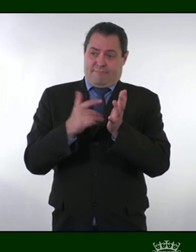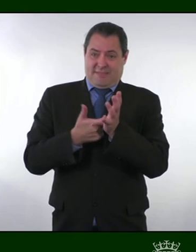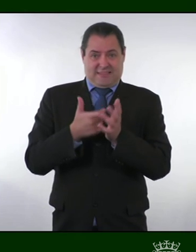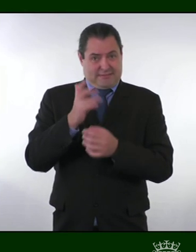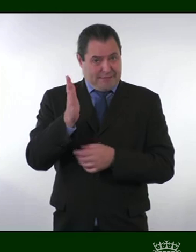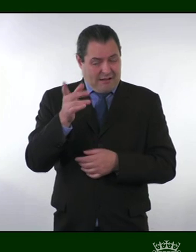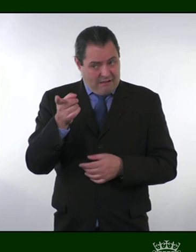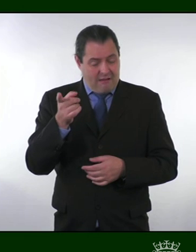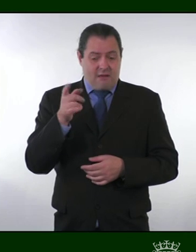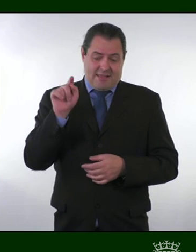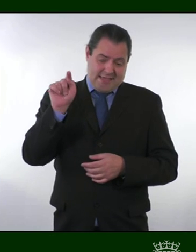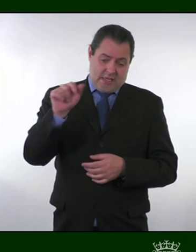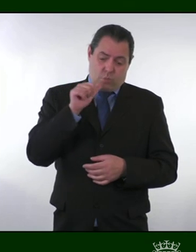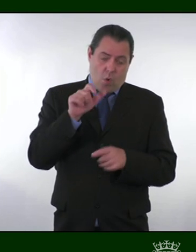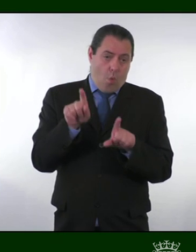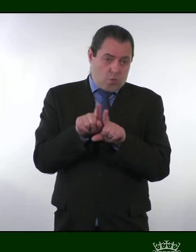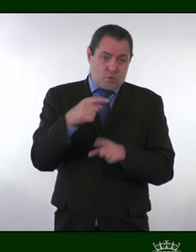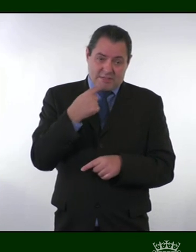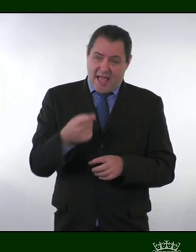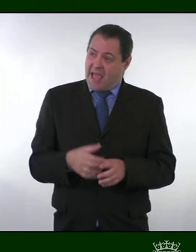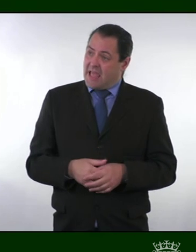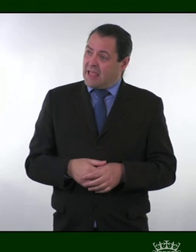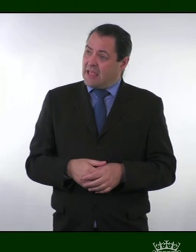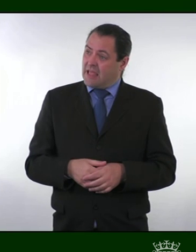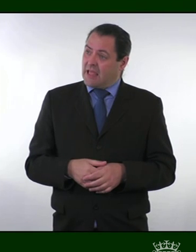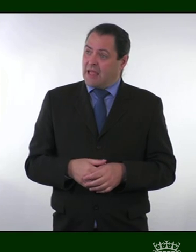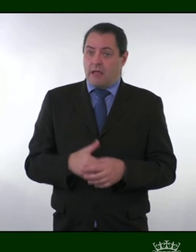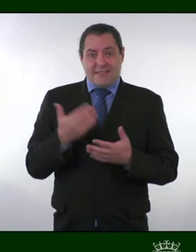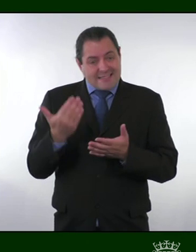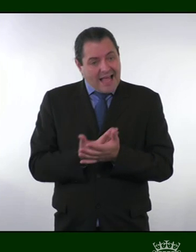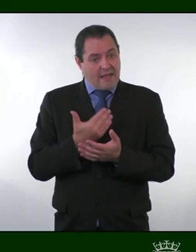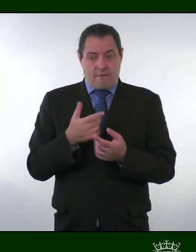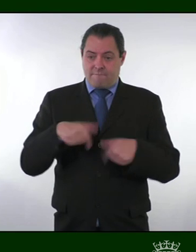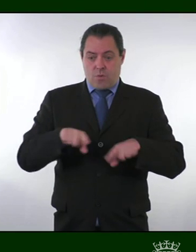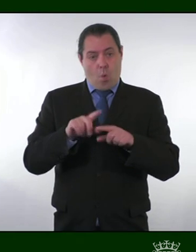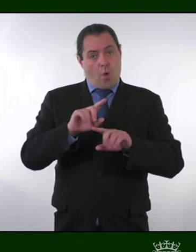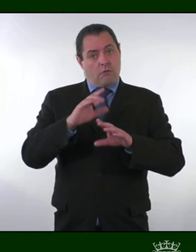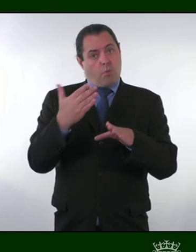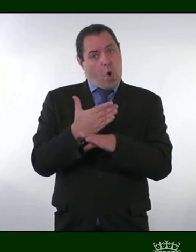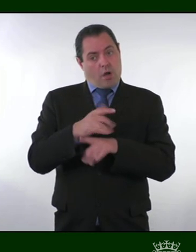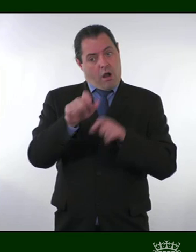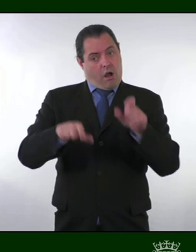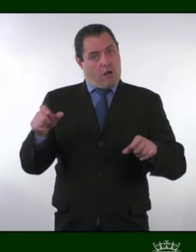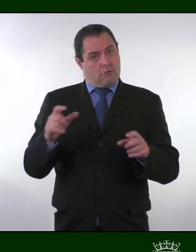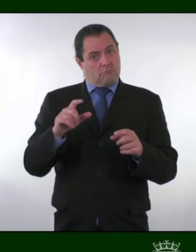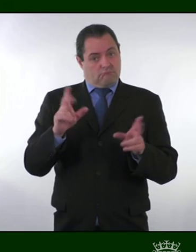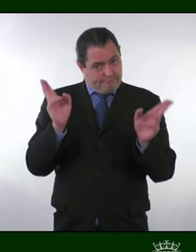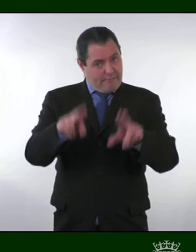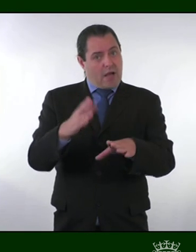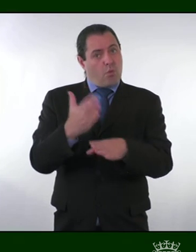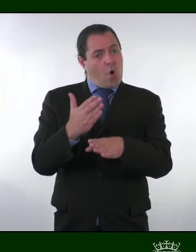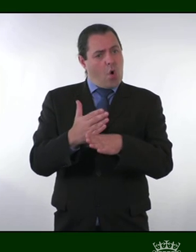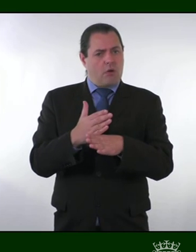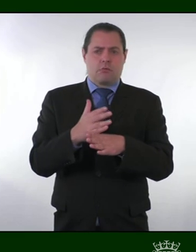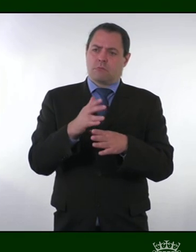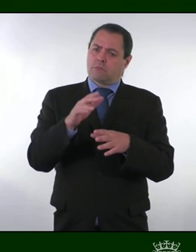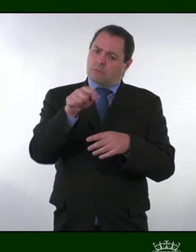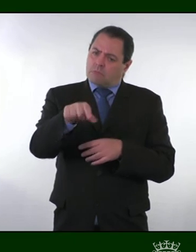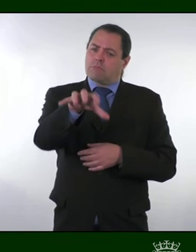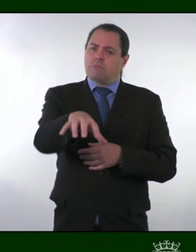I hope he will also say that it is safe for the workforce of this country to go back to work in a covid-secure way.